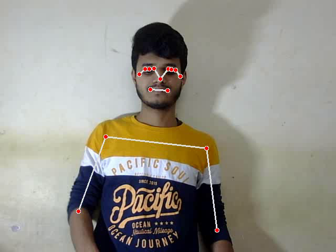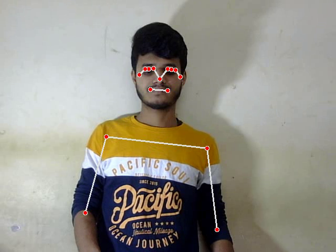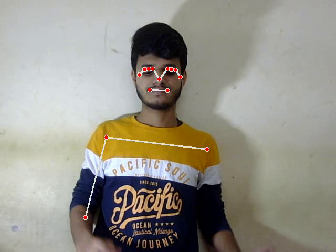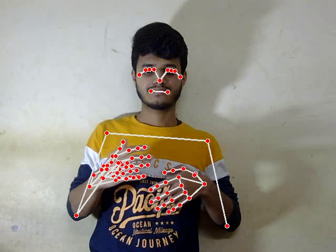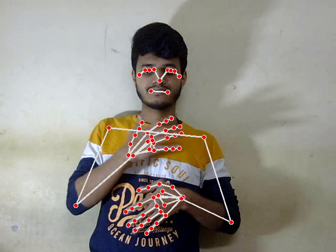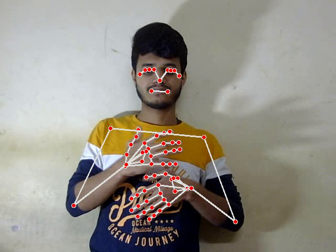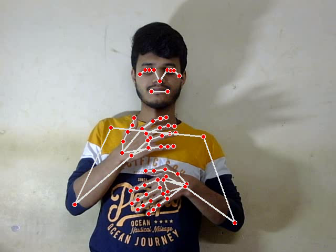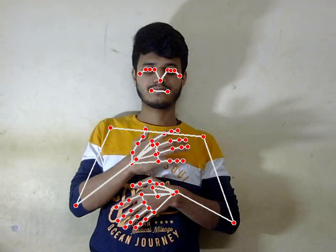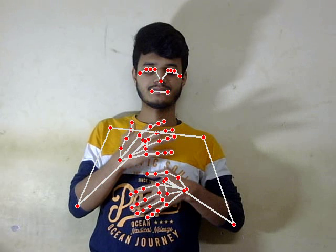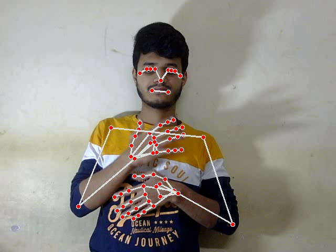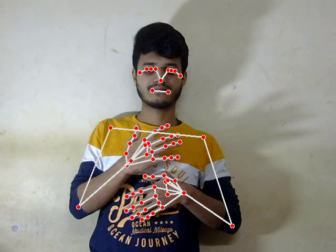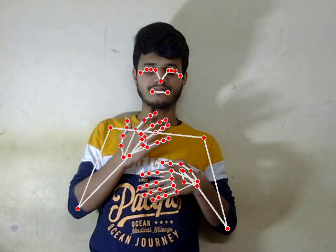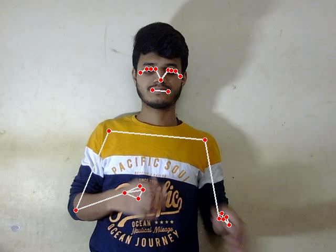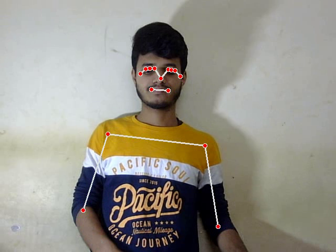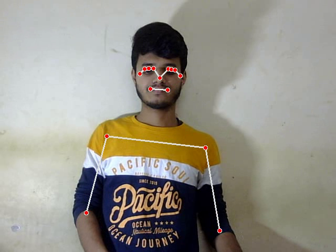happy